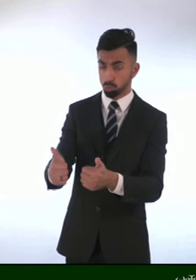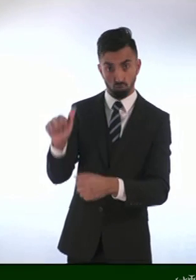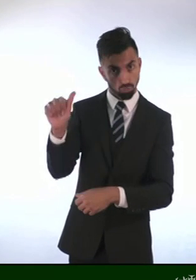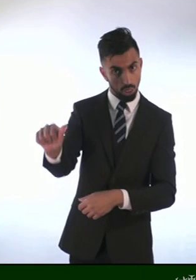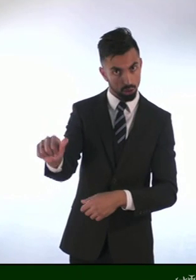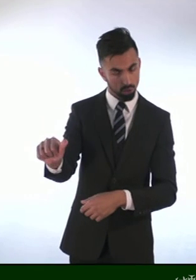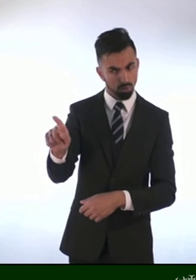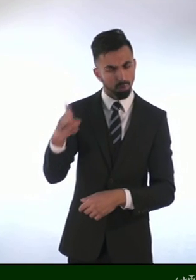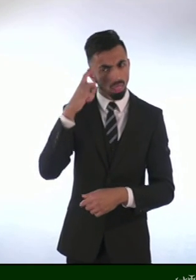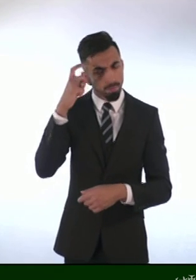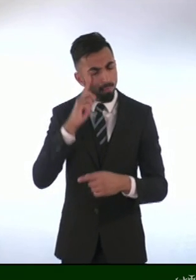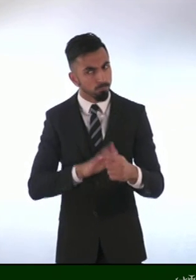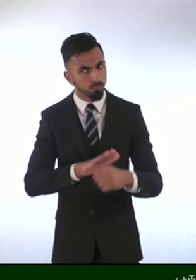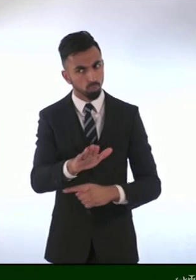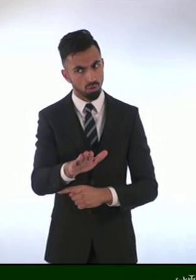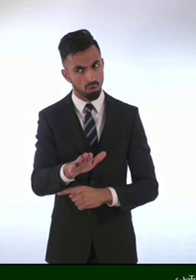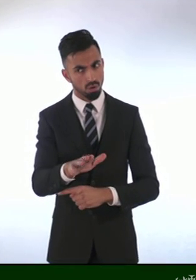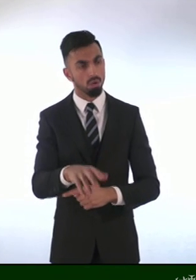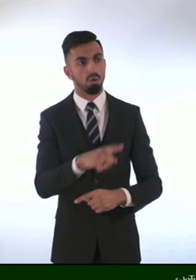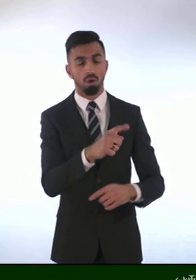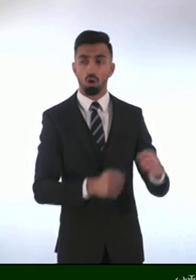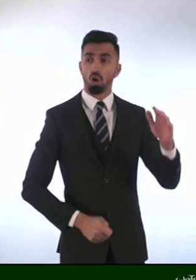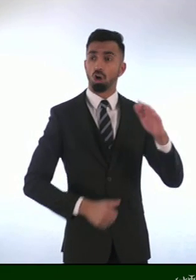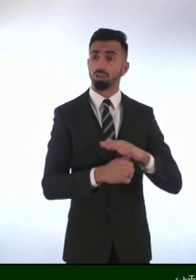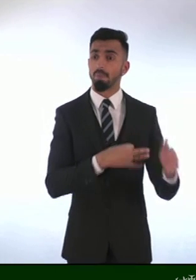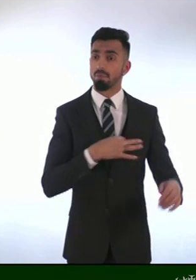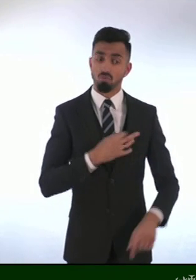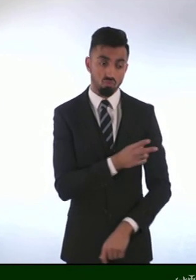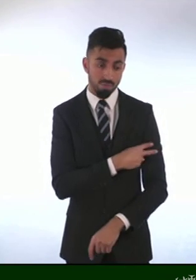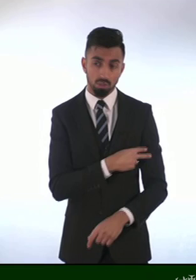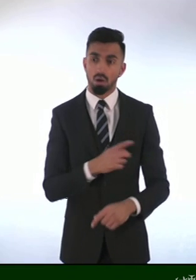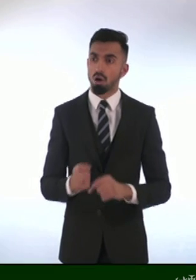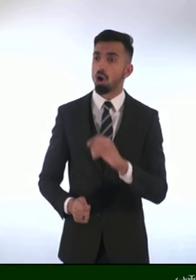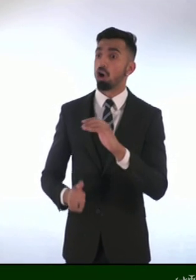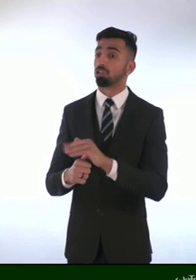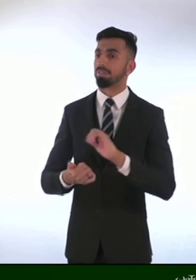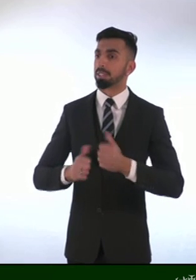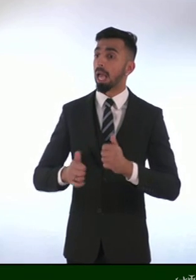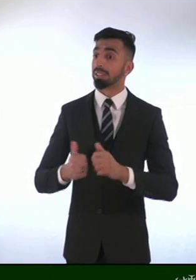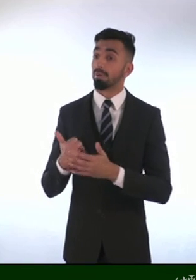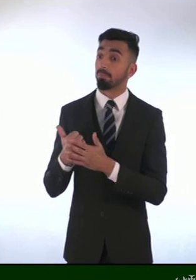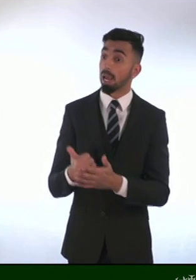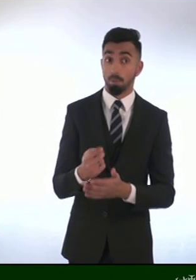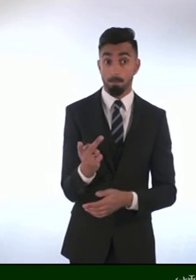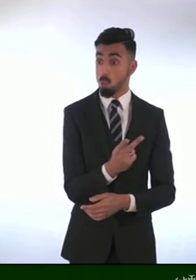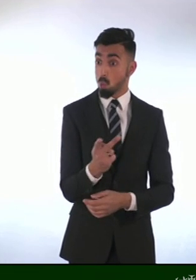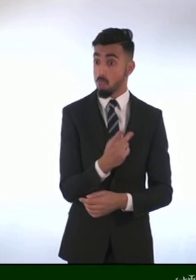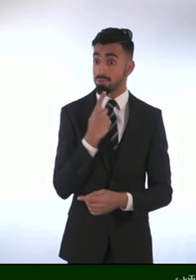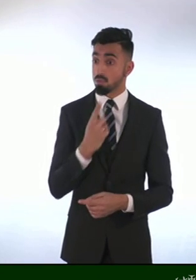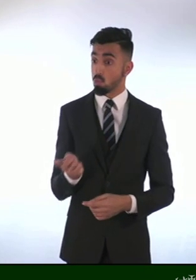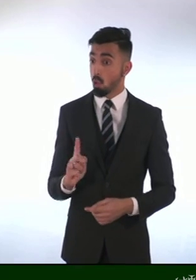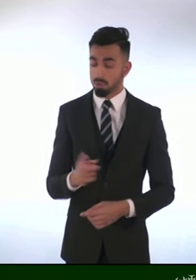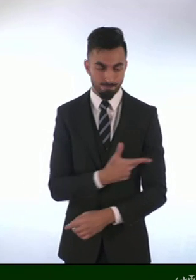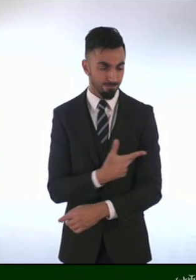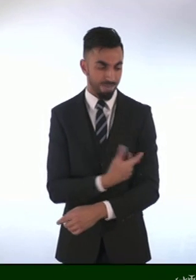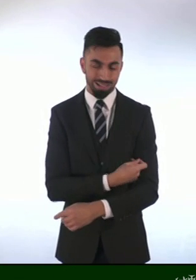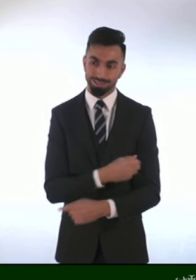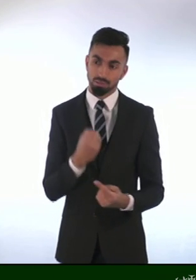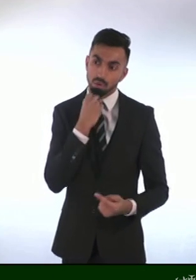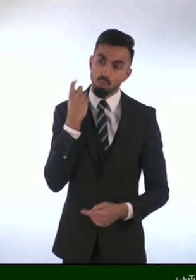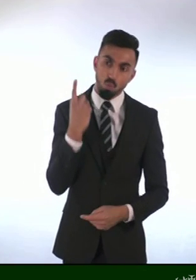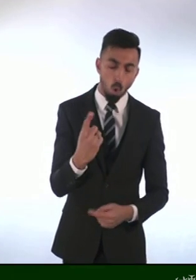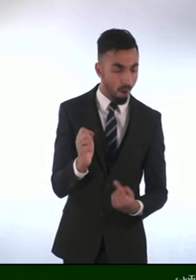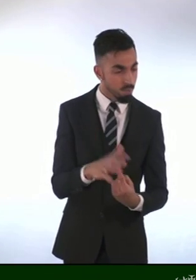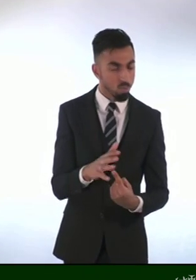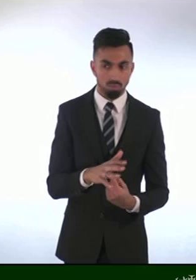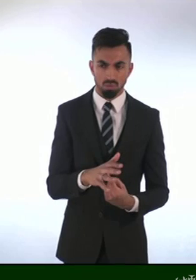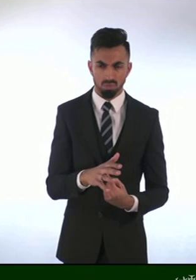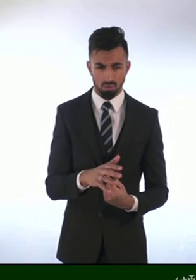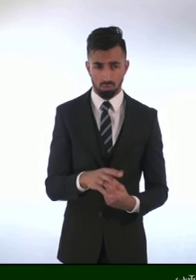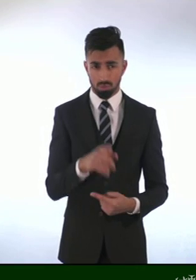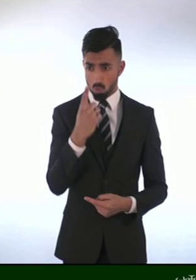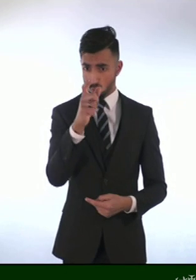The chief scientific adviser and the chief medical officer have been clear that the best solution to this is a vaccine, but the chief scientific adviser has said that that could be as much as a year away.